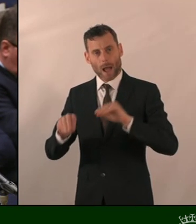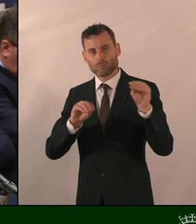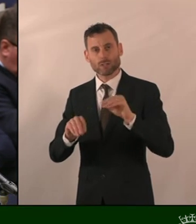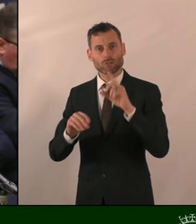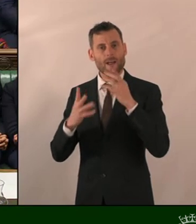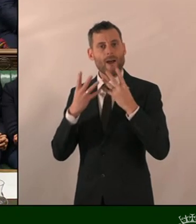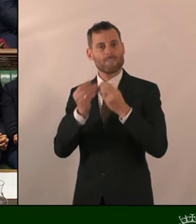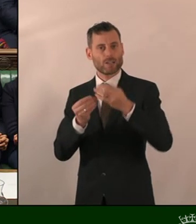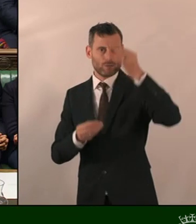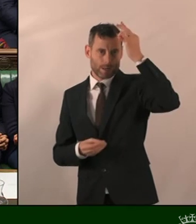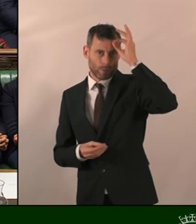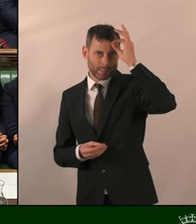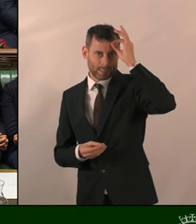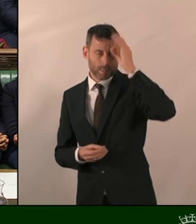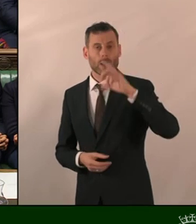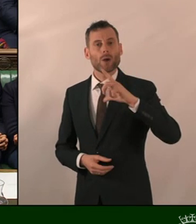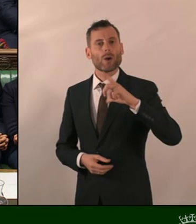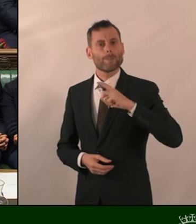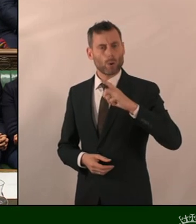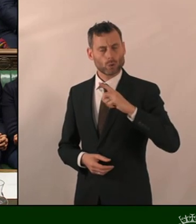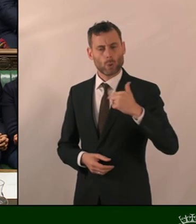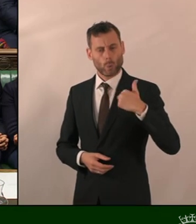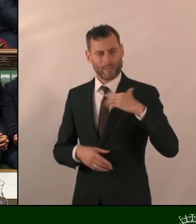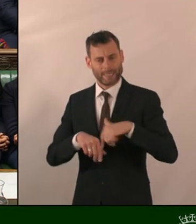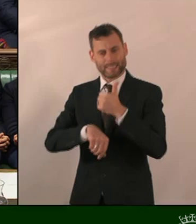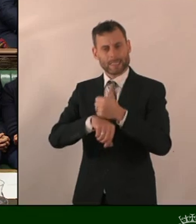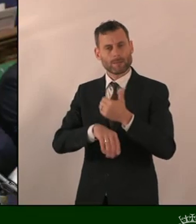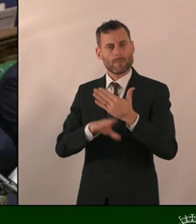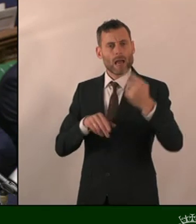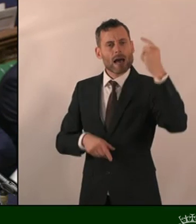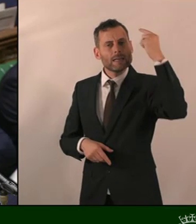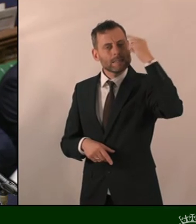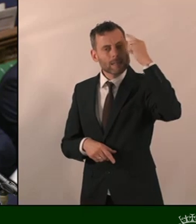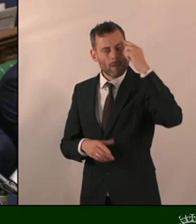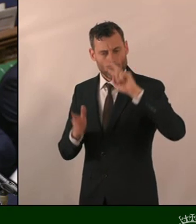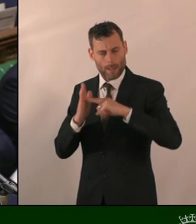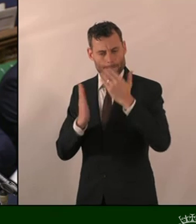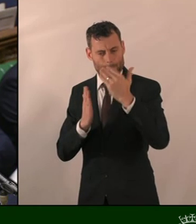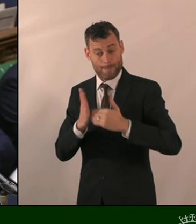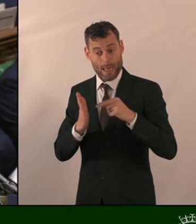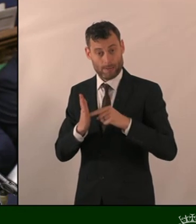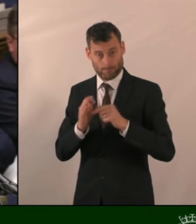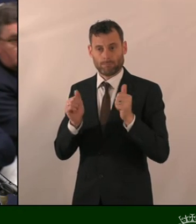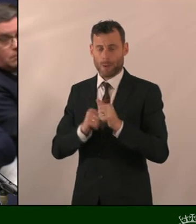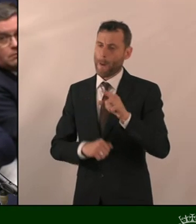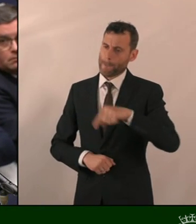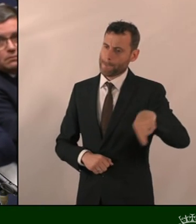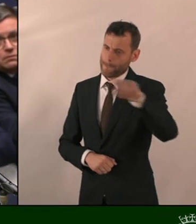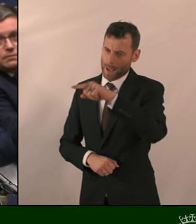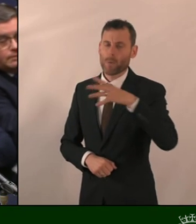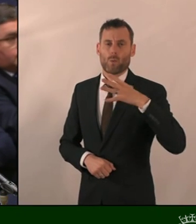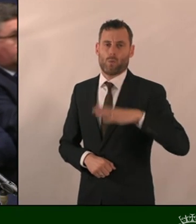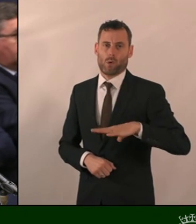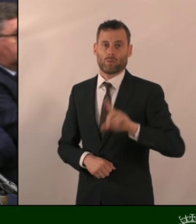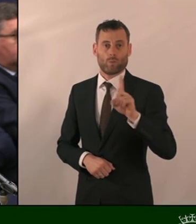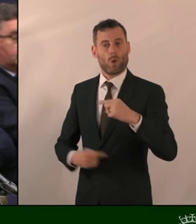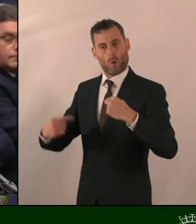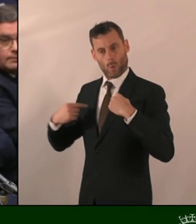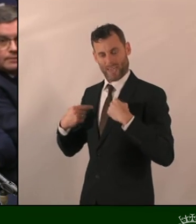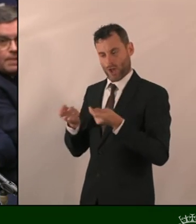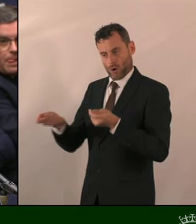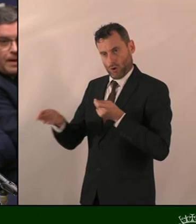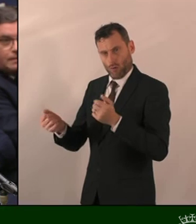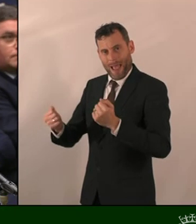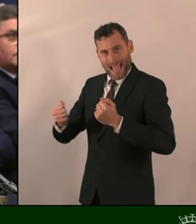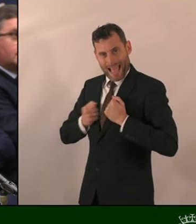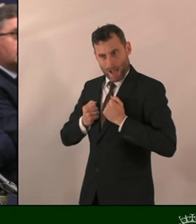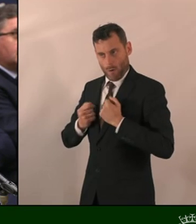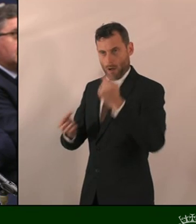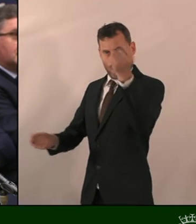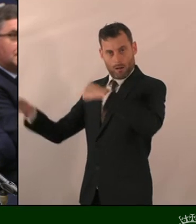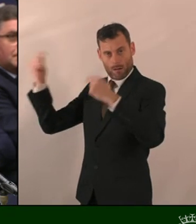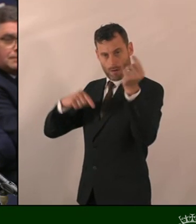That is because we are bringing forward a very sensible proposal, which the people of this country have long desired, whereby we take back control of our immigration system with a points-based system.